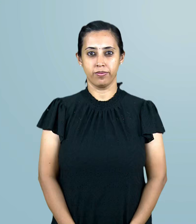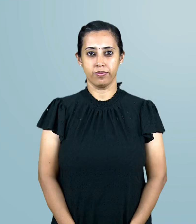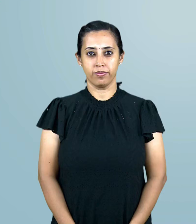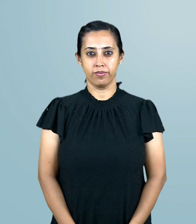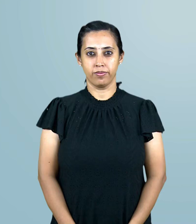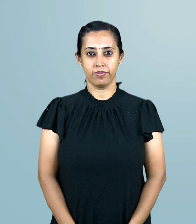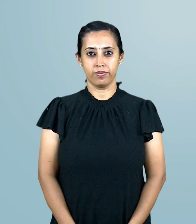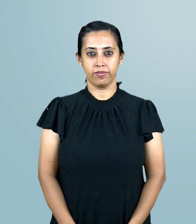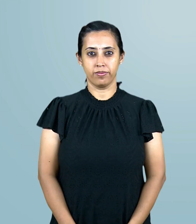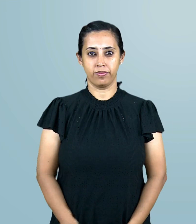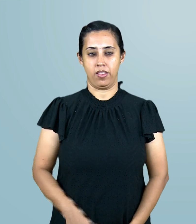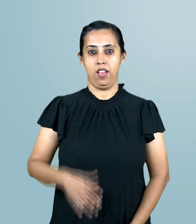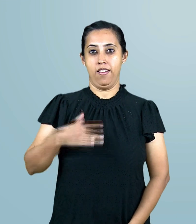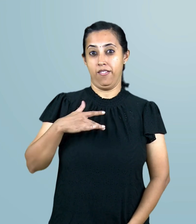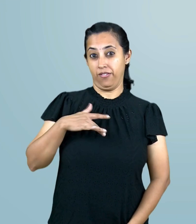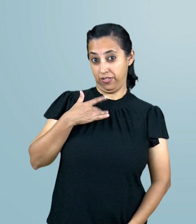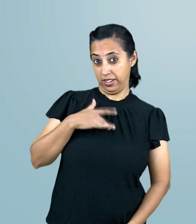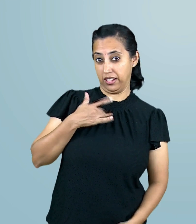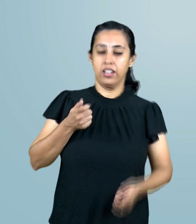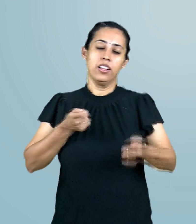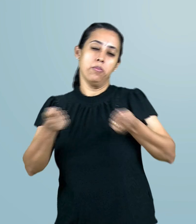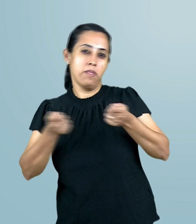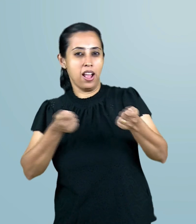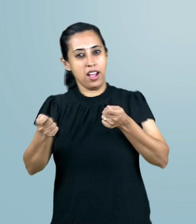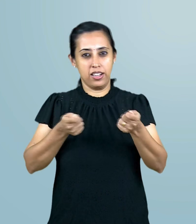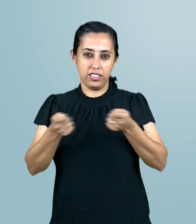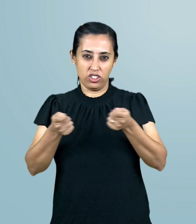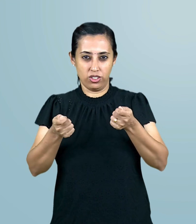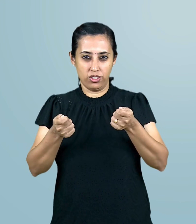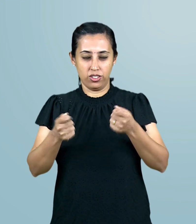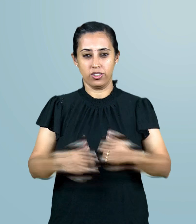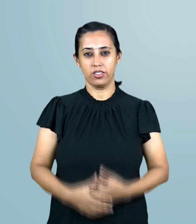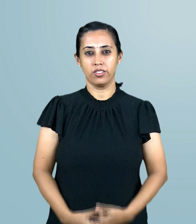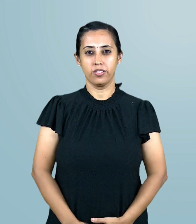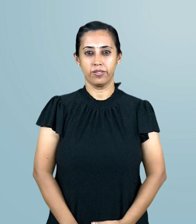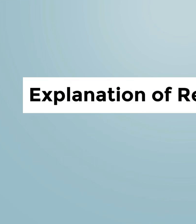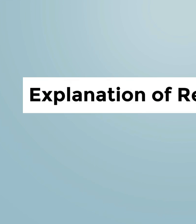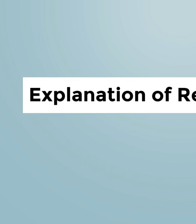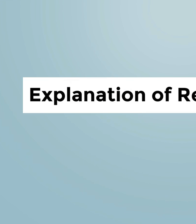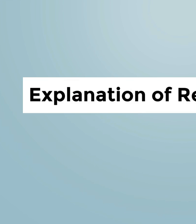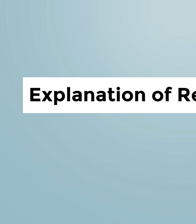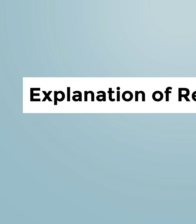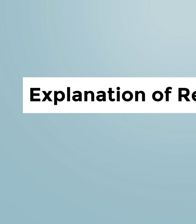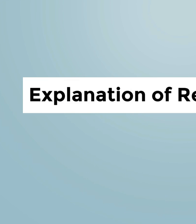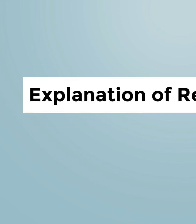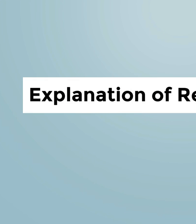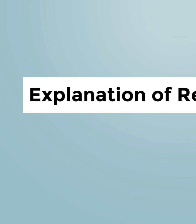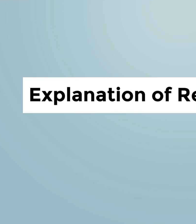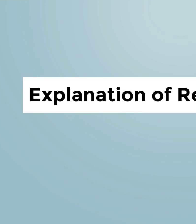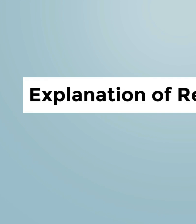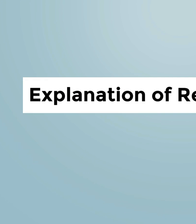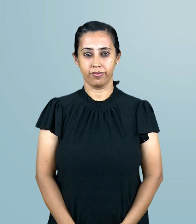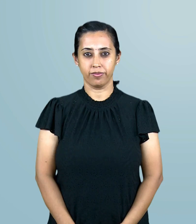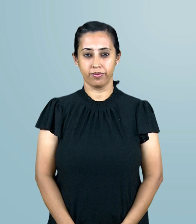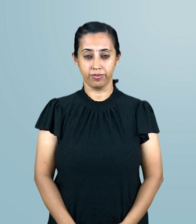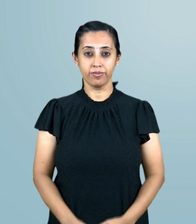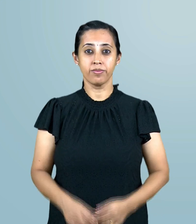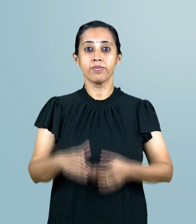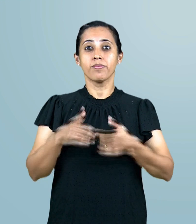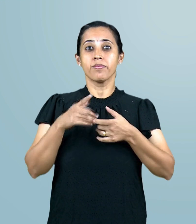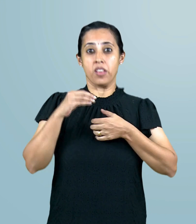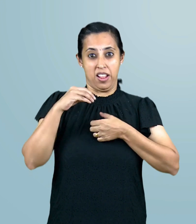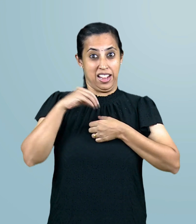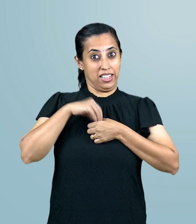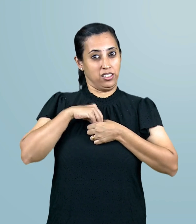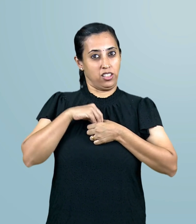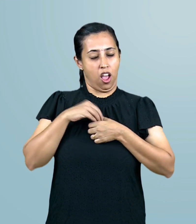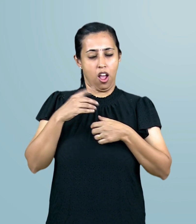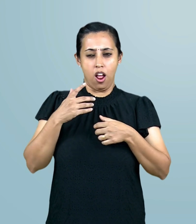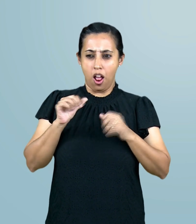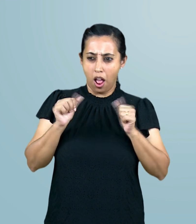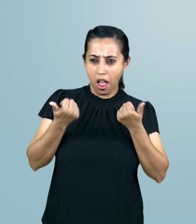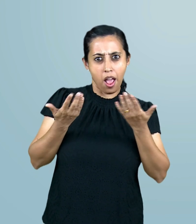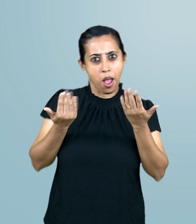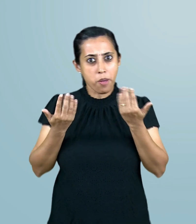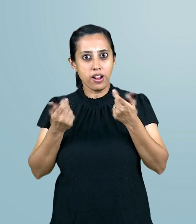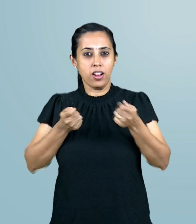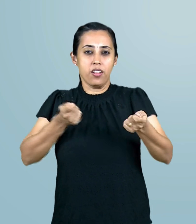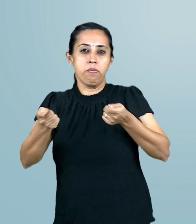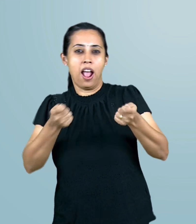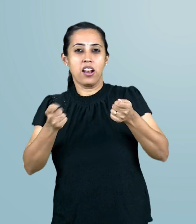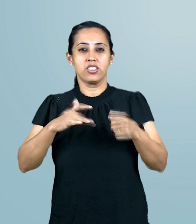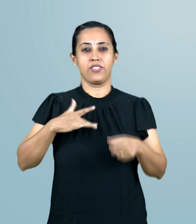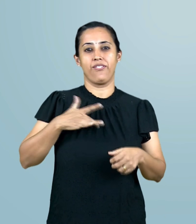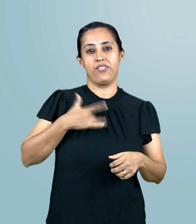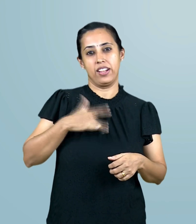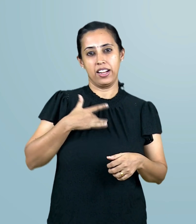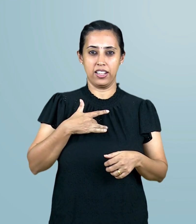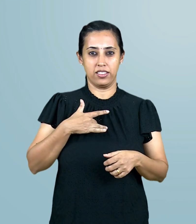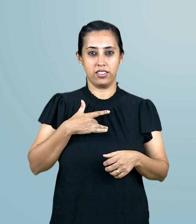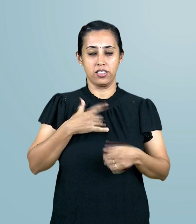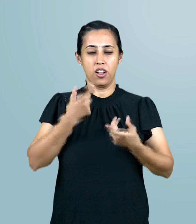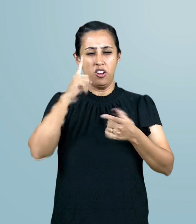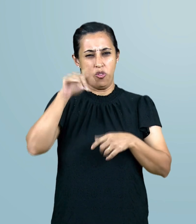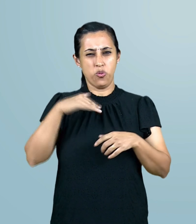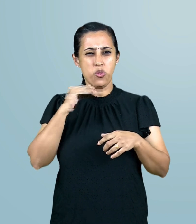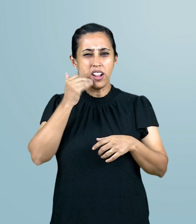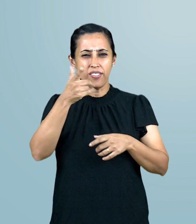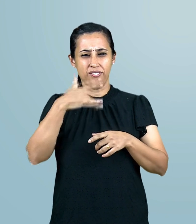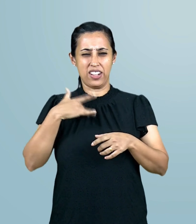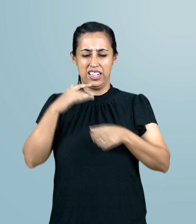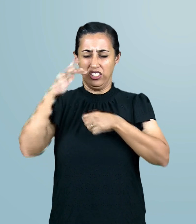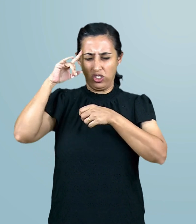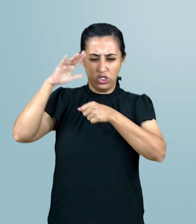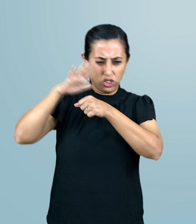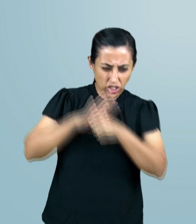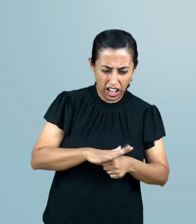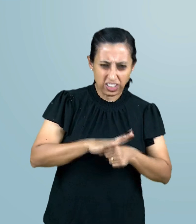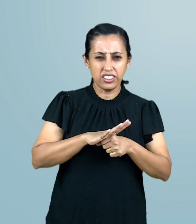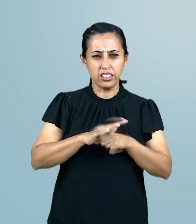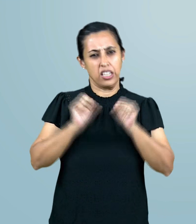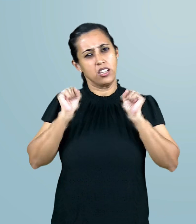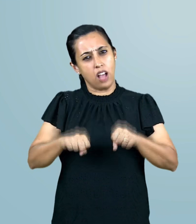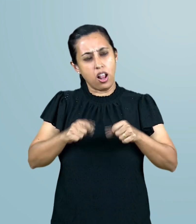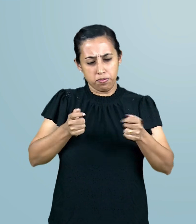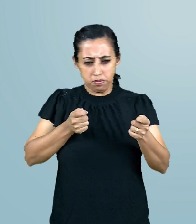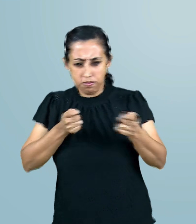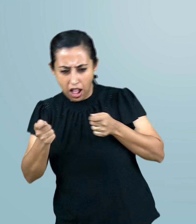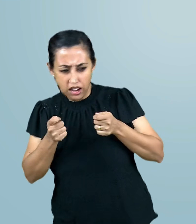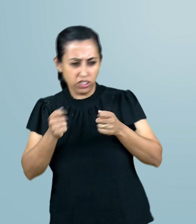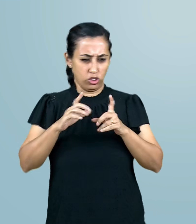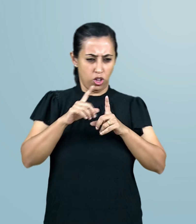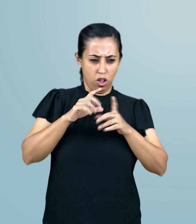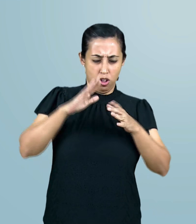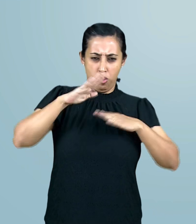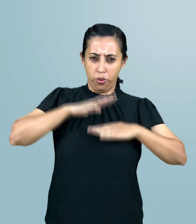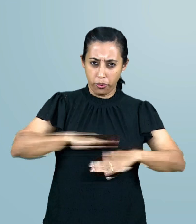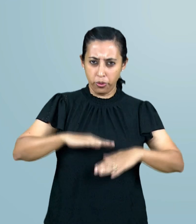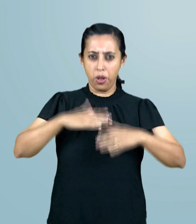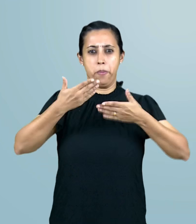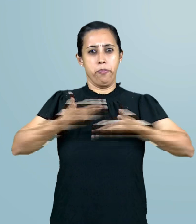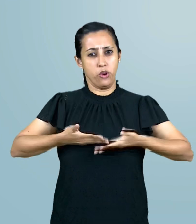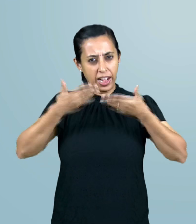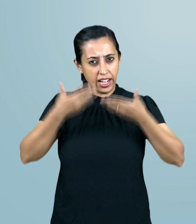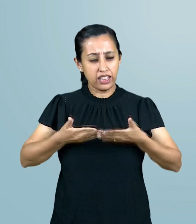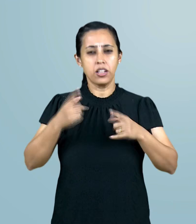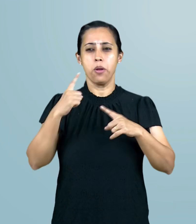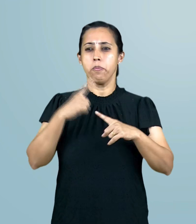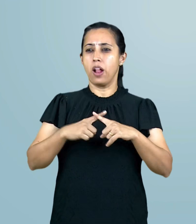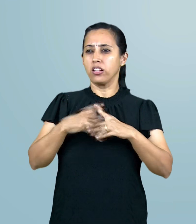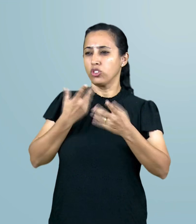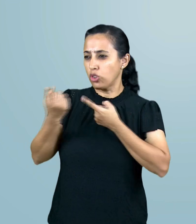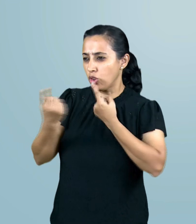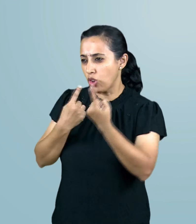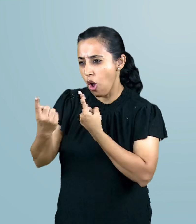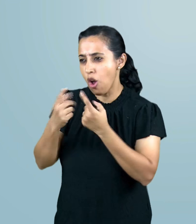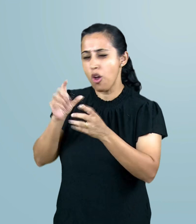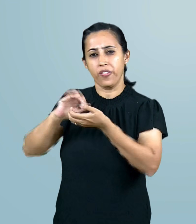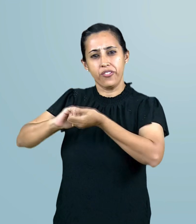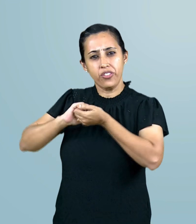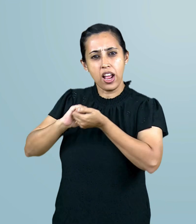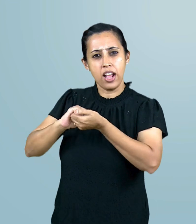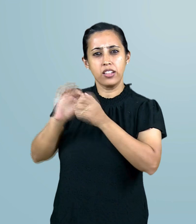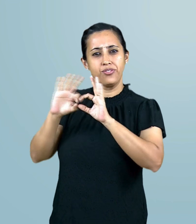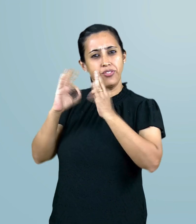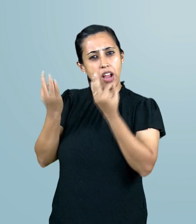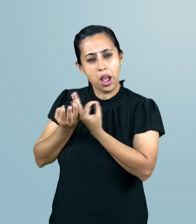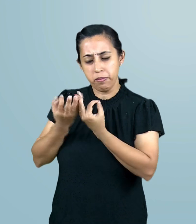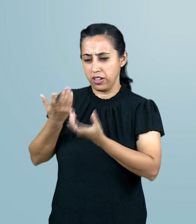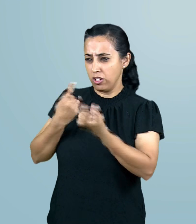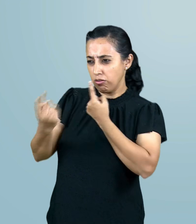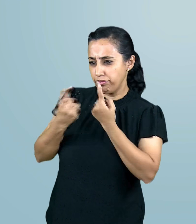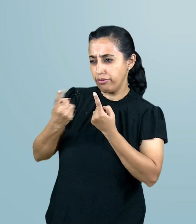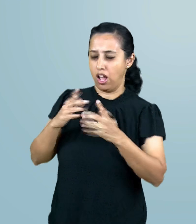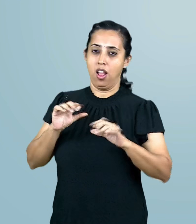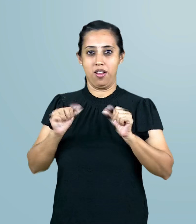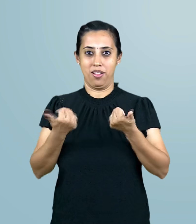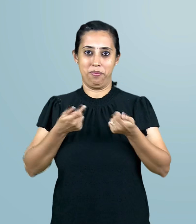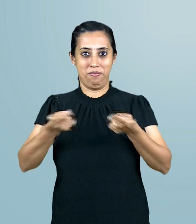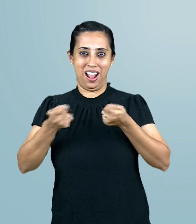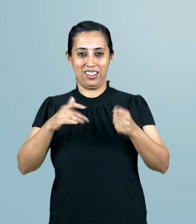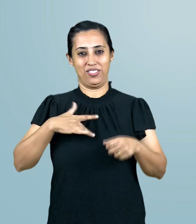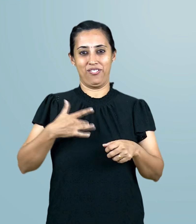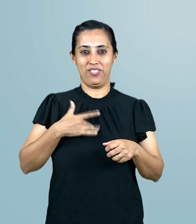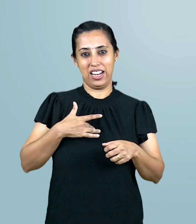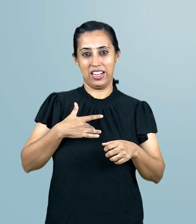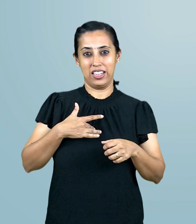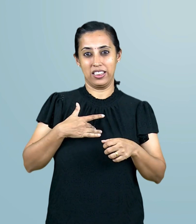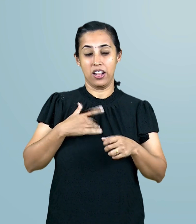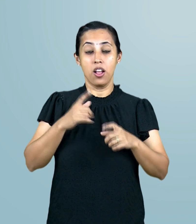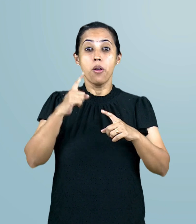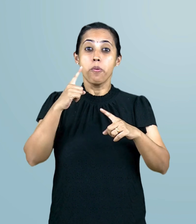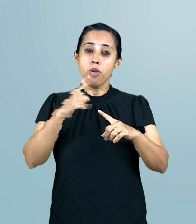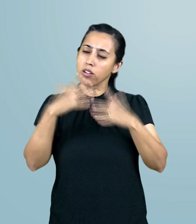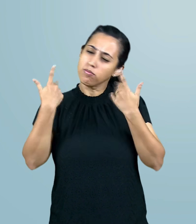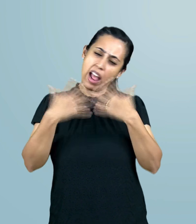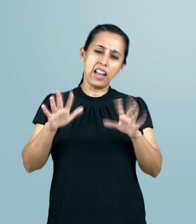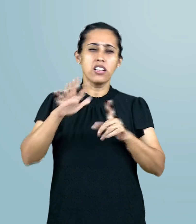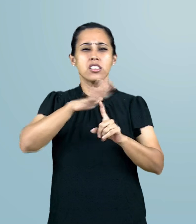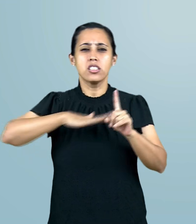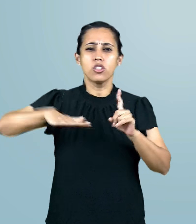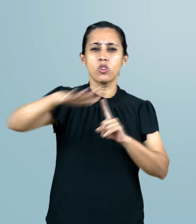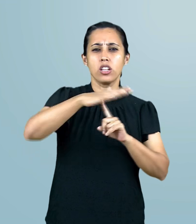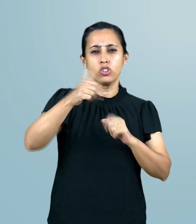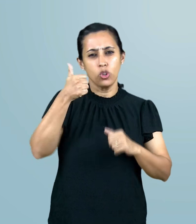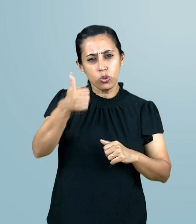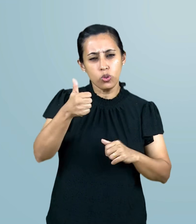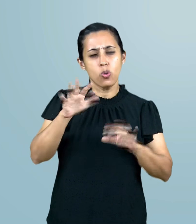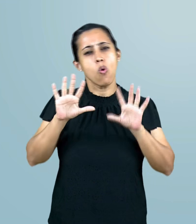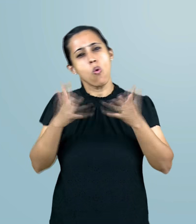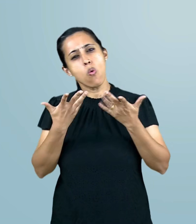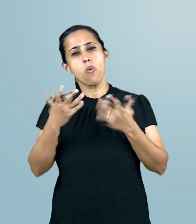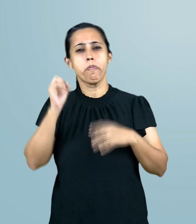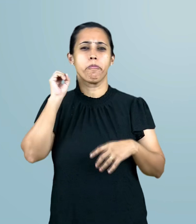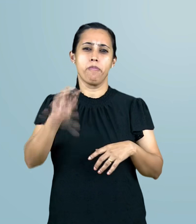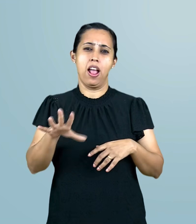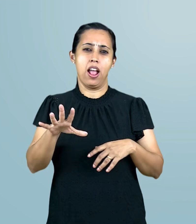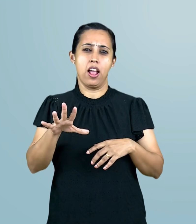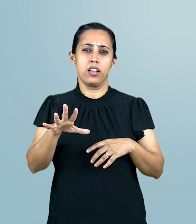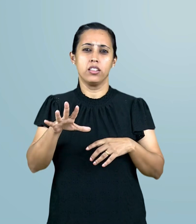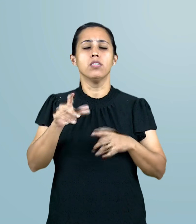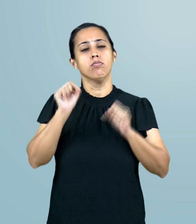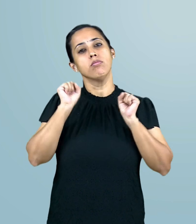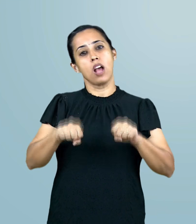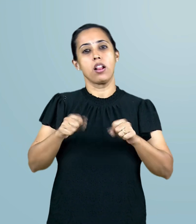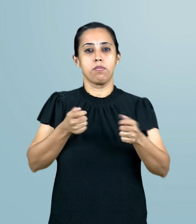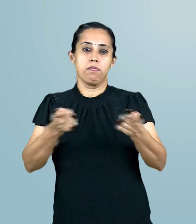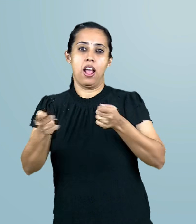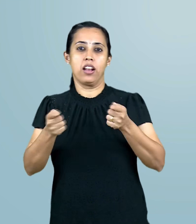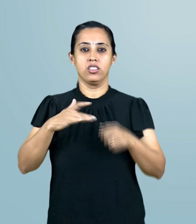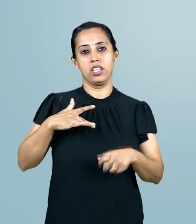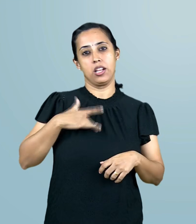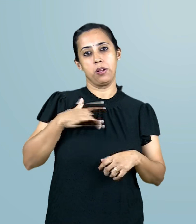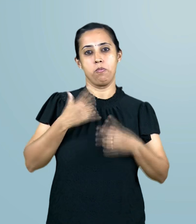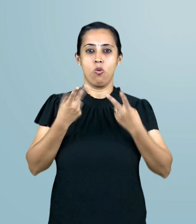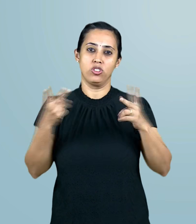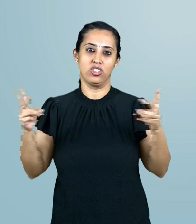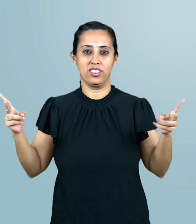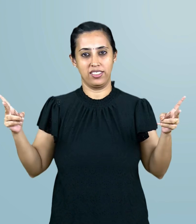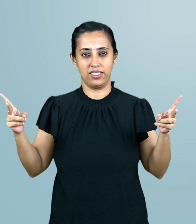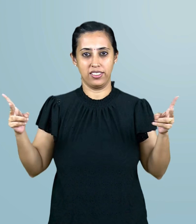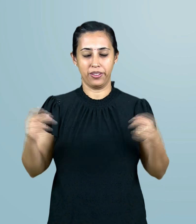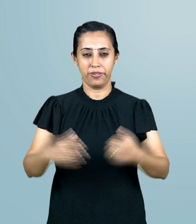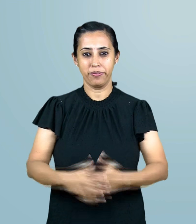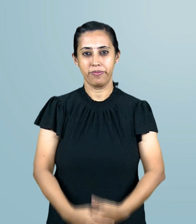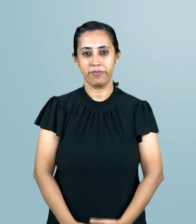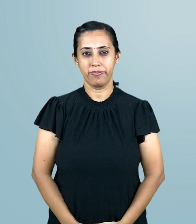Regulate emotions